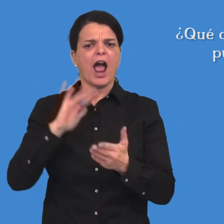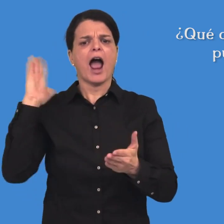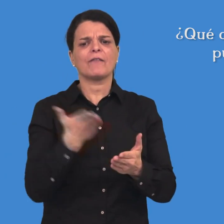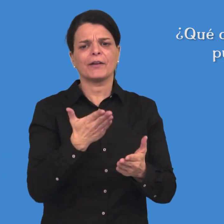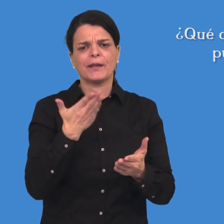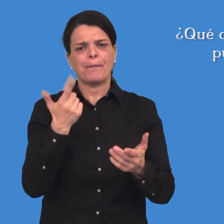afectar